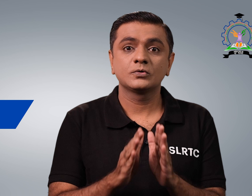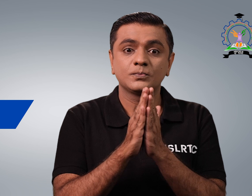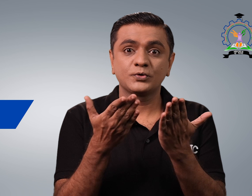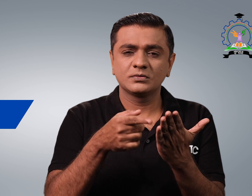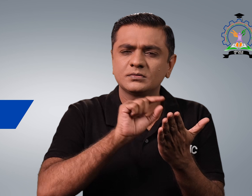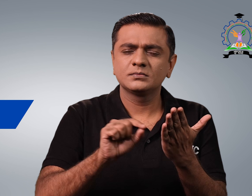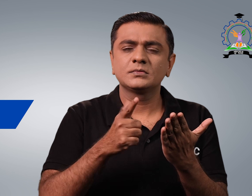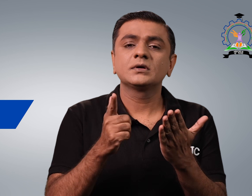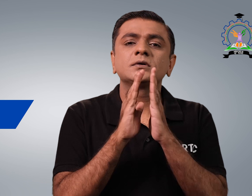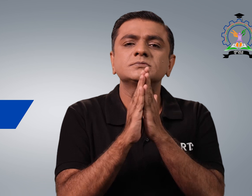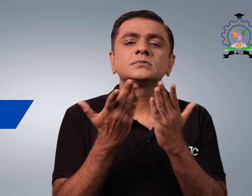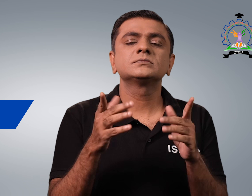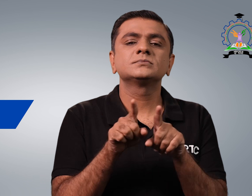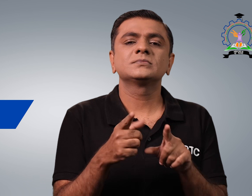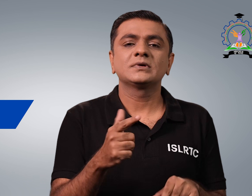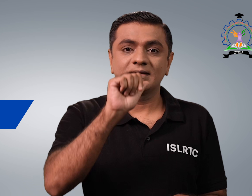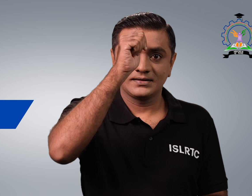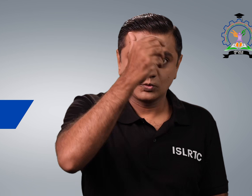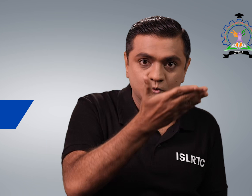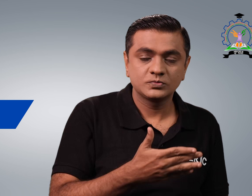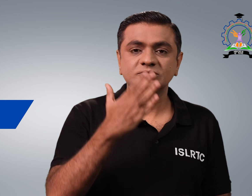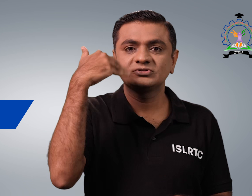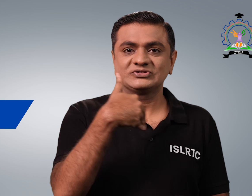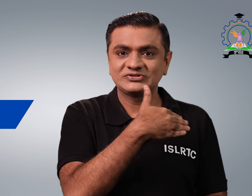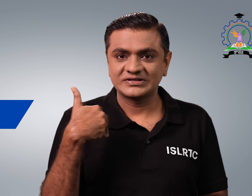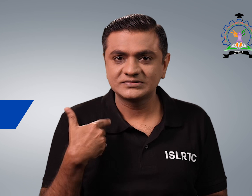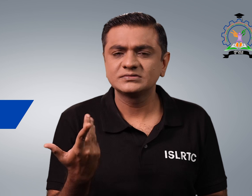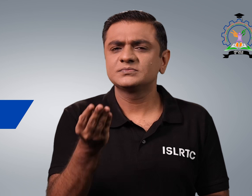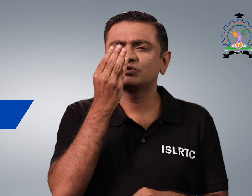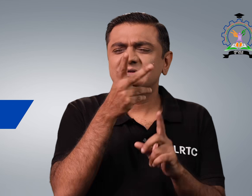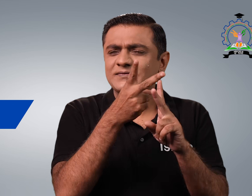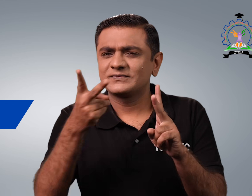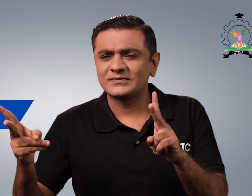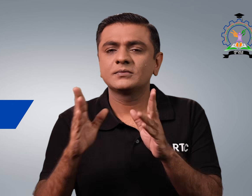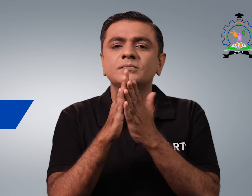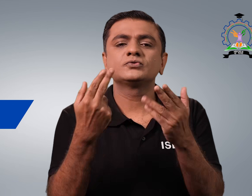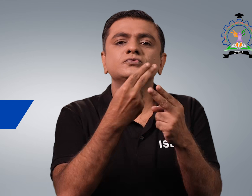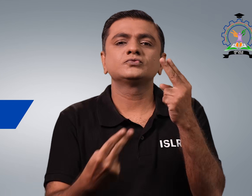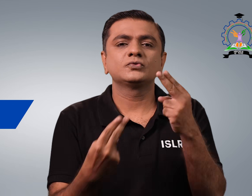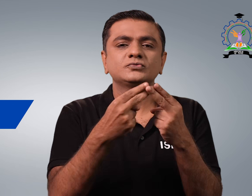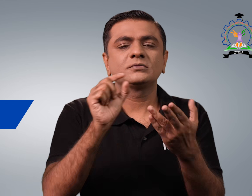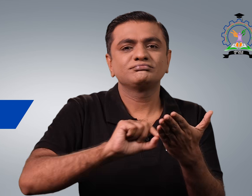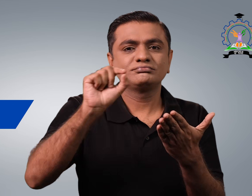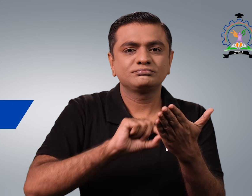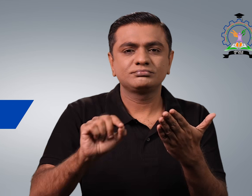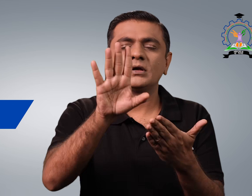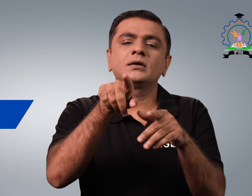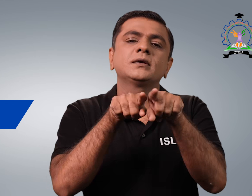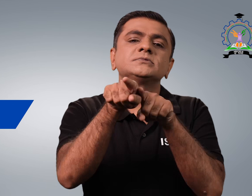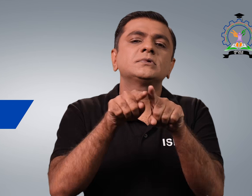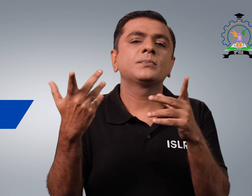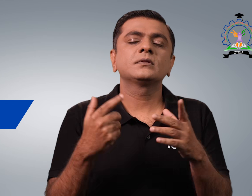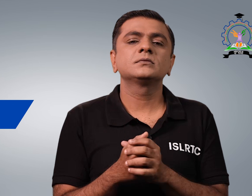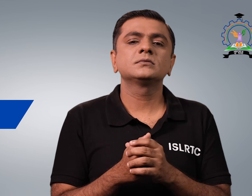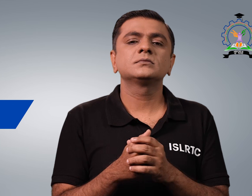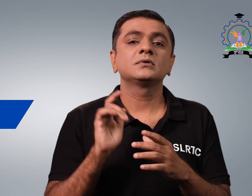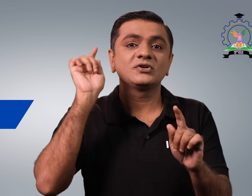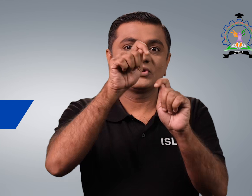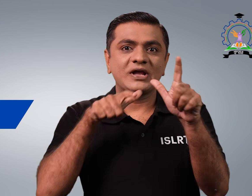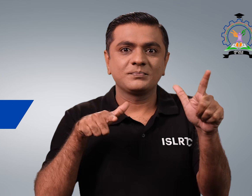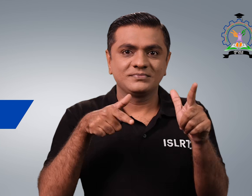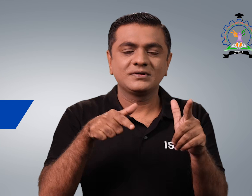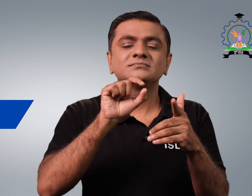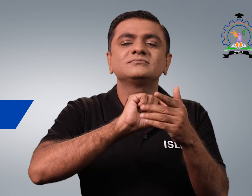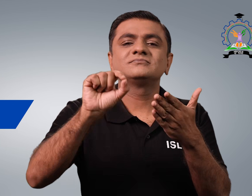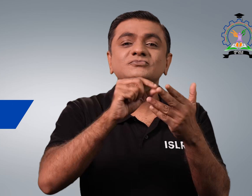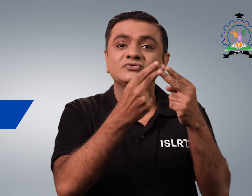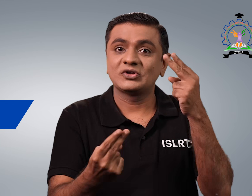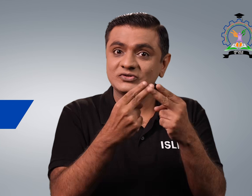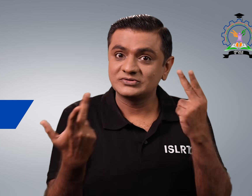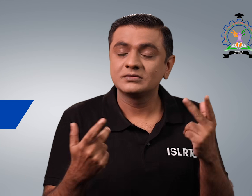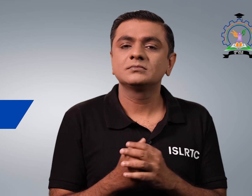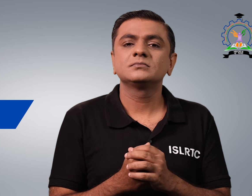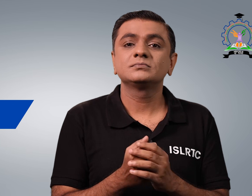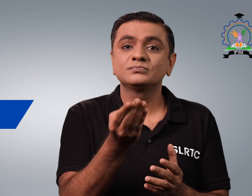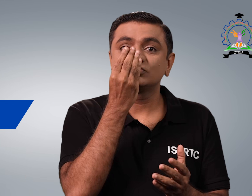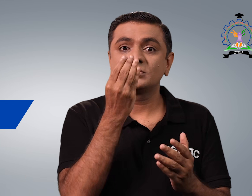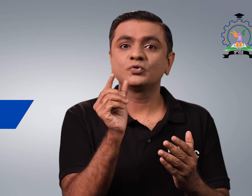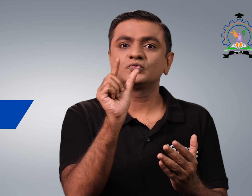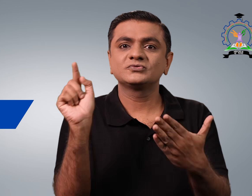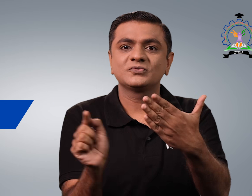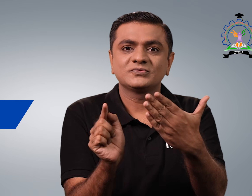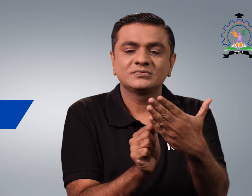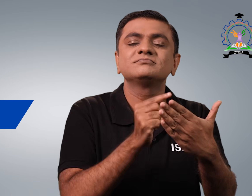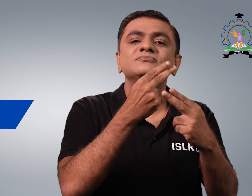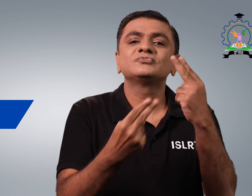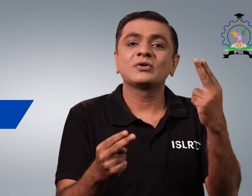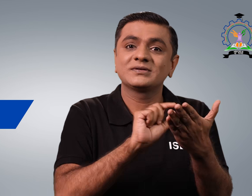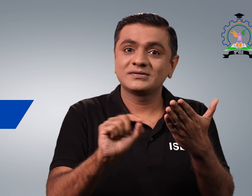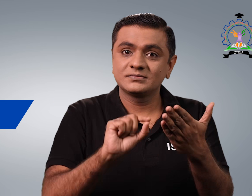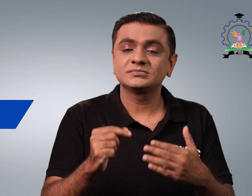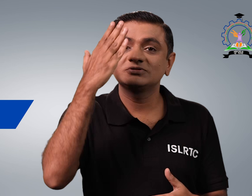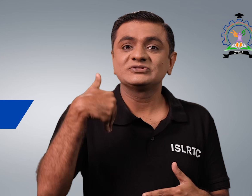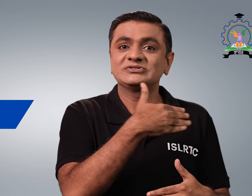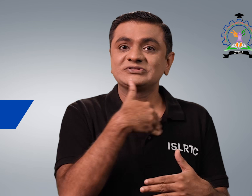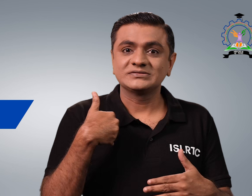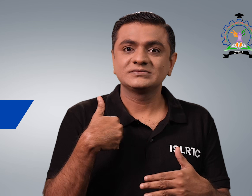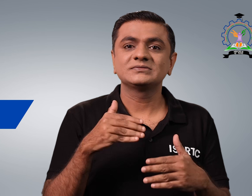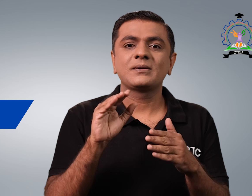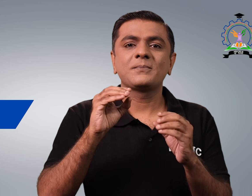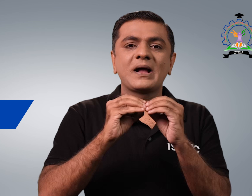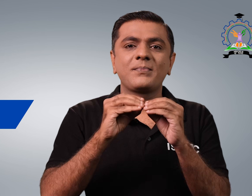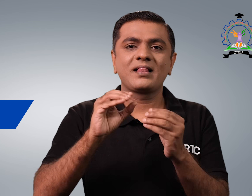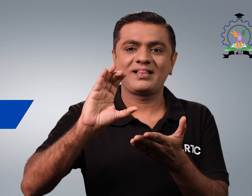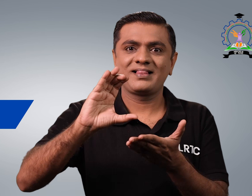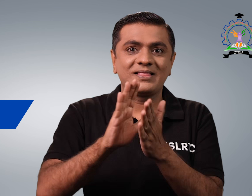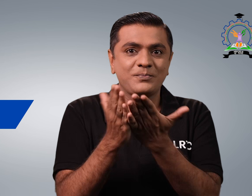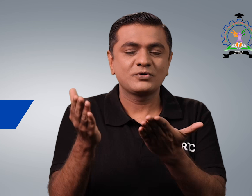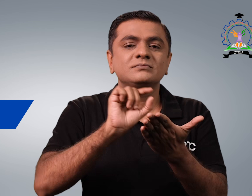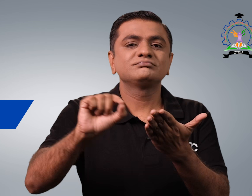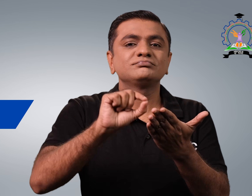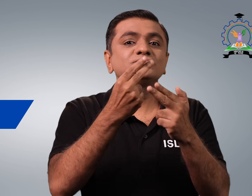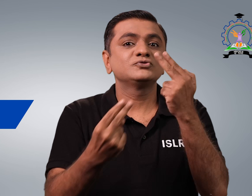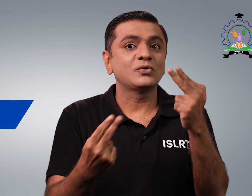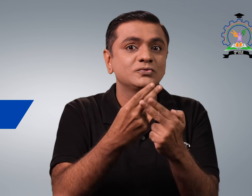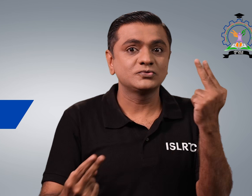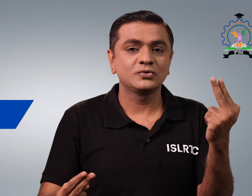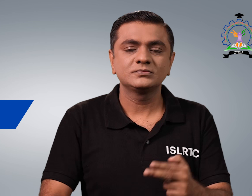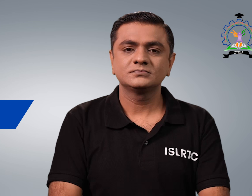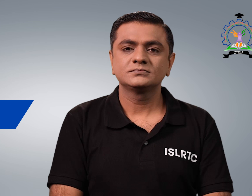Scripture refers to holy writings that are considered important in different religions. For example, the Ramayan in Hinduism, the Quran in Islam and the Bible in Christianity are scriptures.